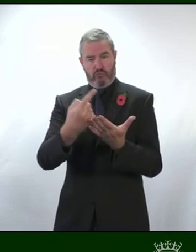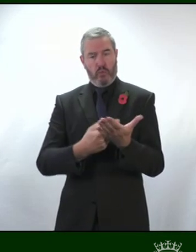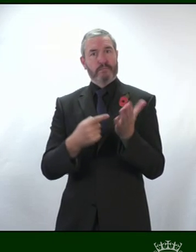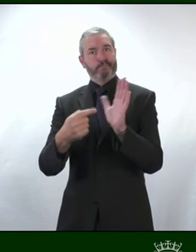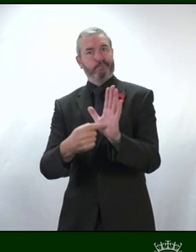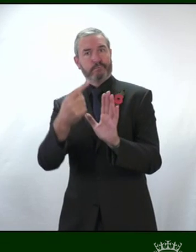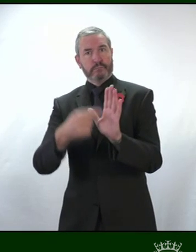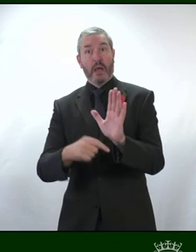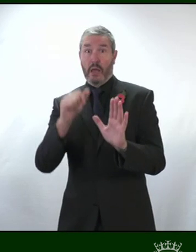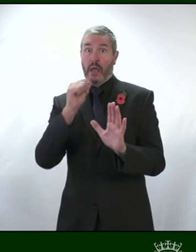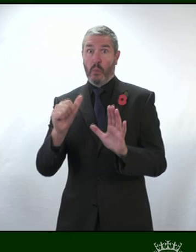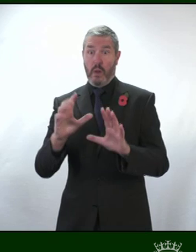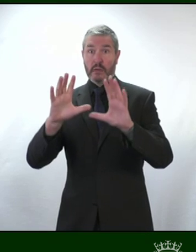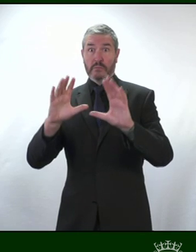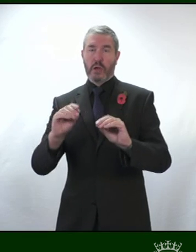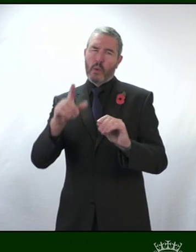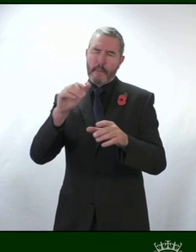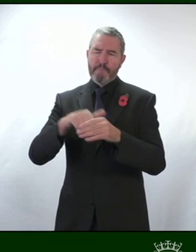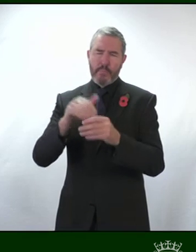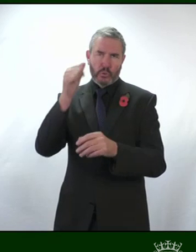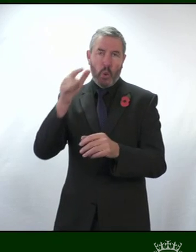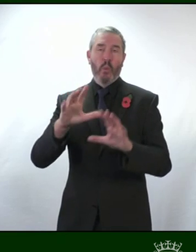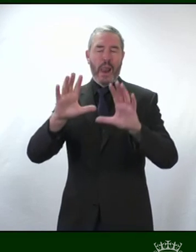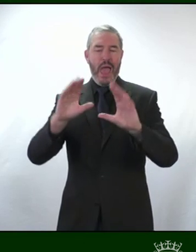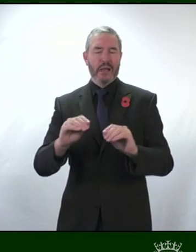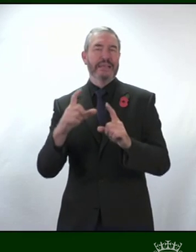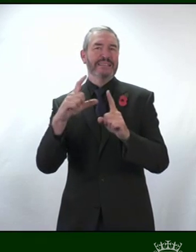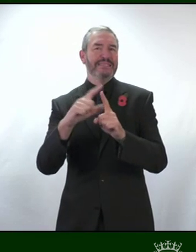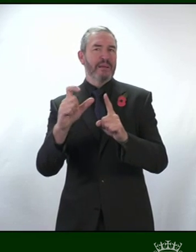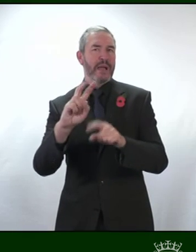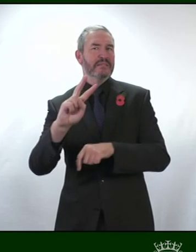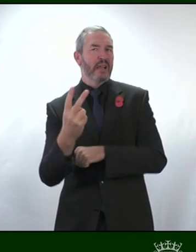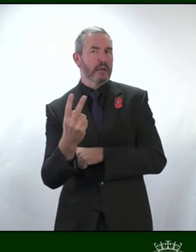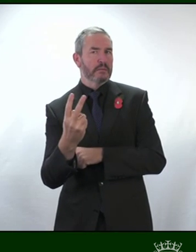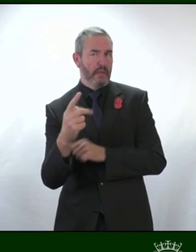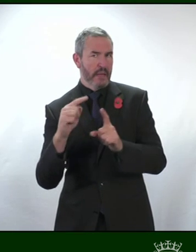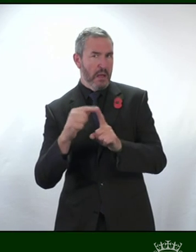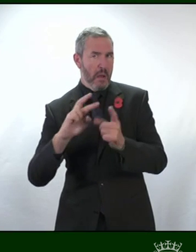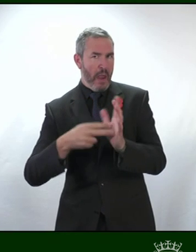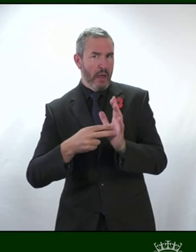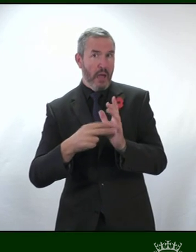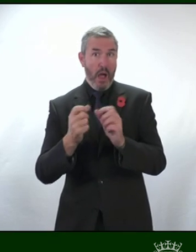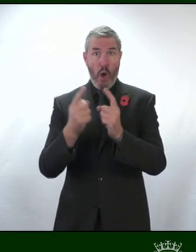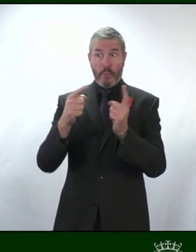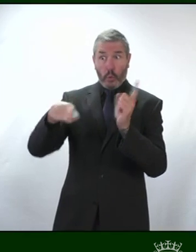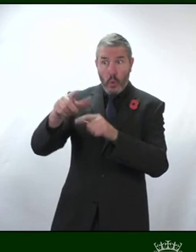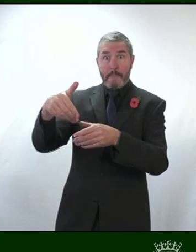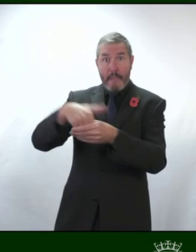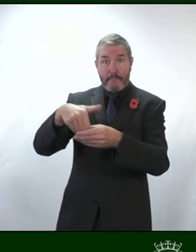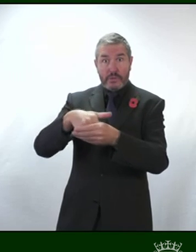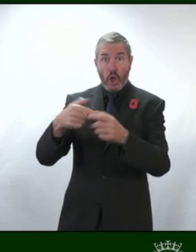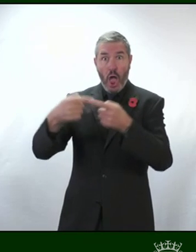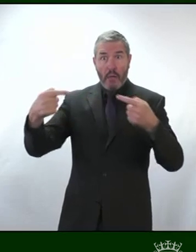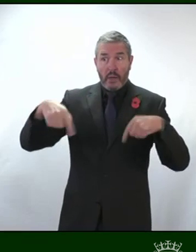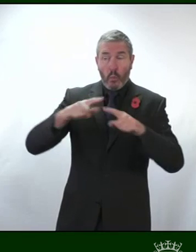They will, as hon. Members know, expire on 2 December, and I hope very much that Opposition Members will support them tonight.